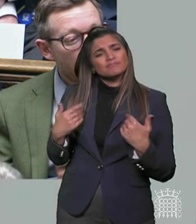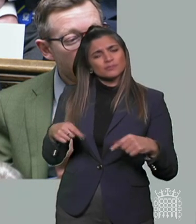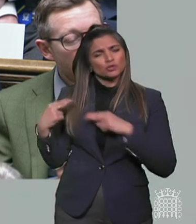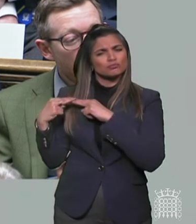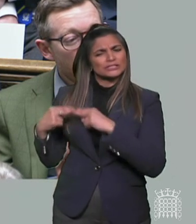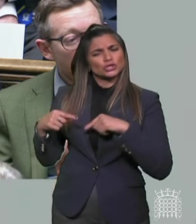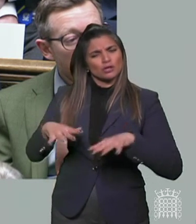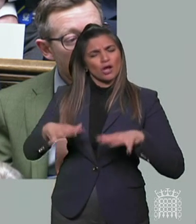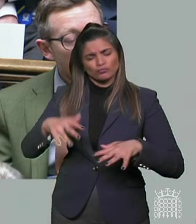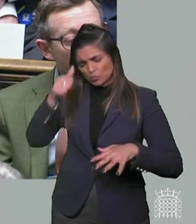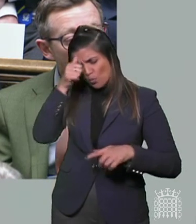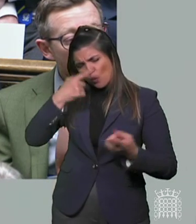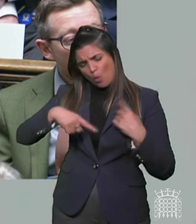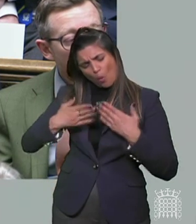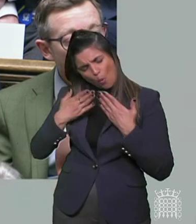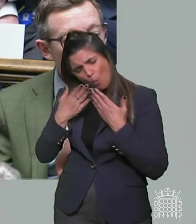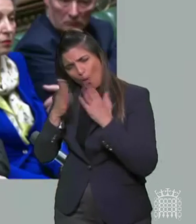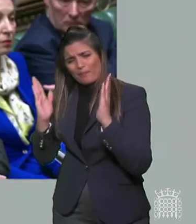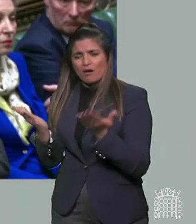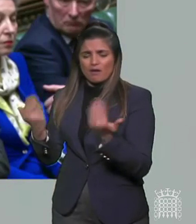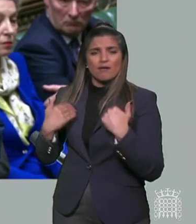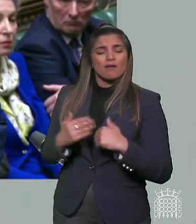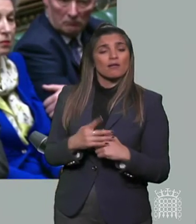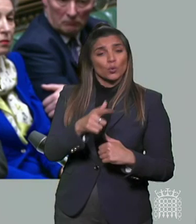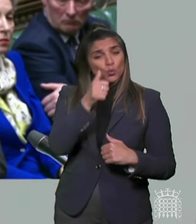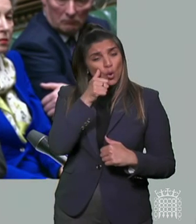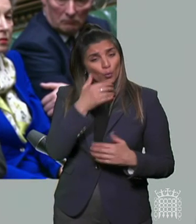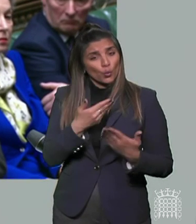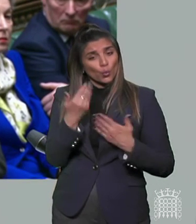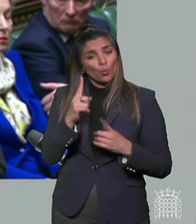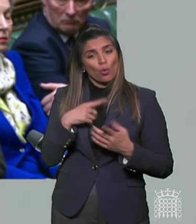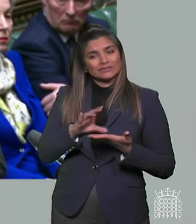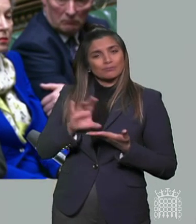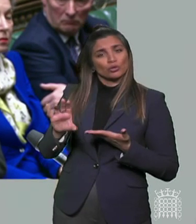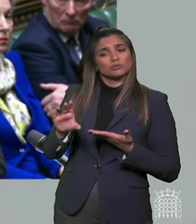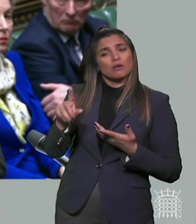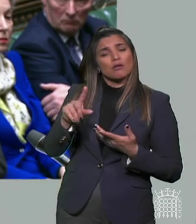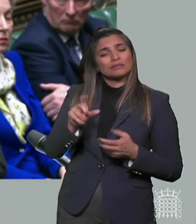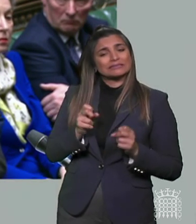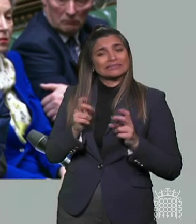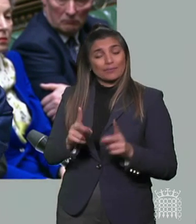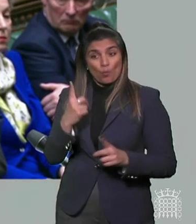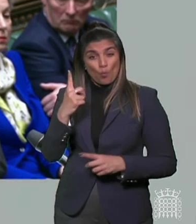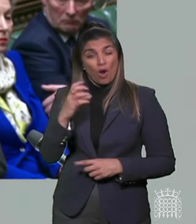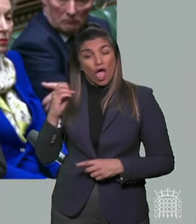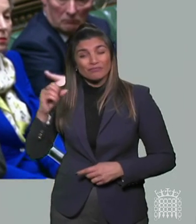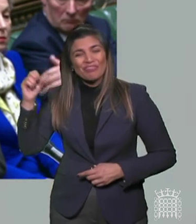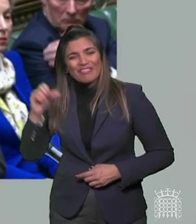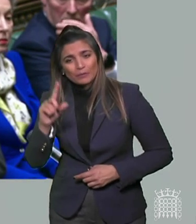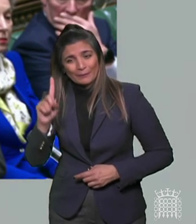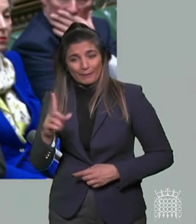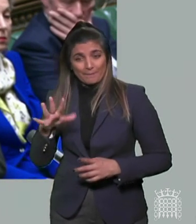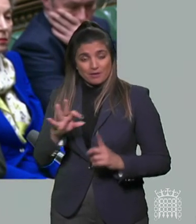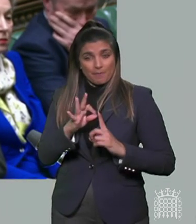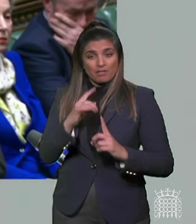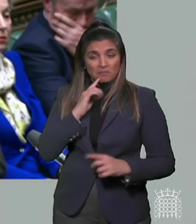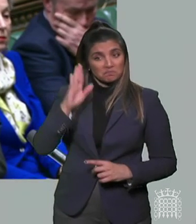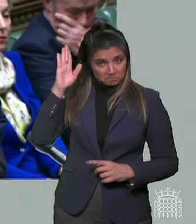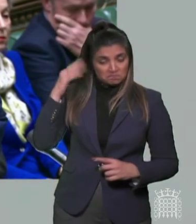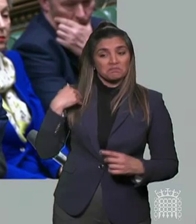My honourable Friend will, of course, be aware of the new sponsorship scheme, for which 100,000 people have applied.